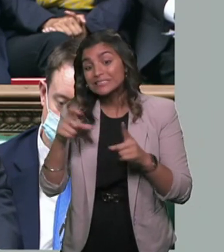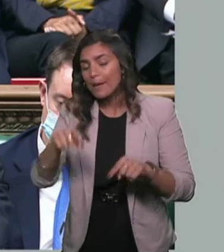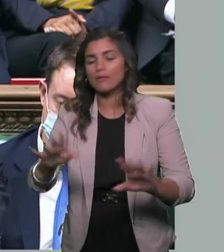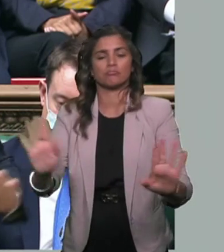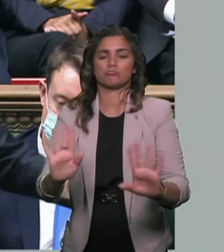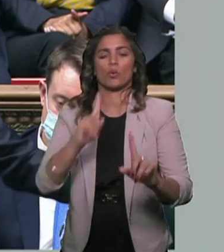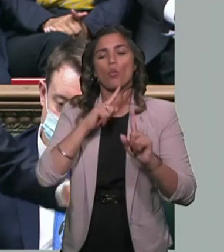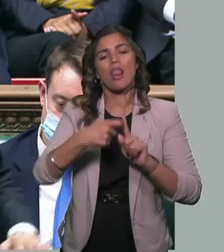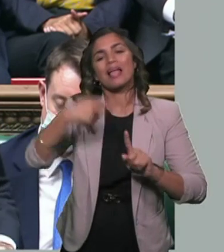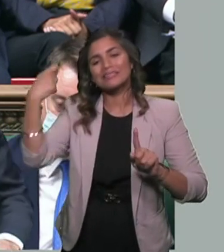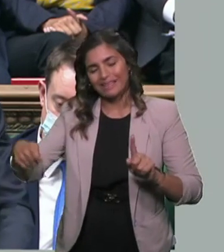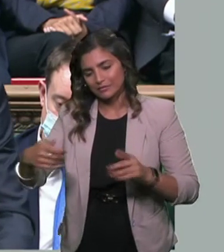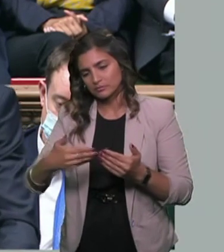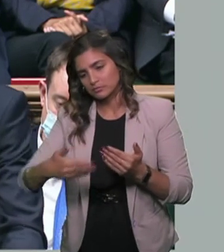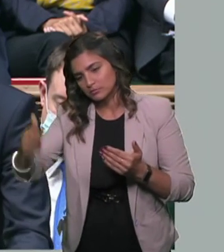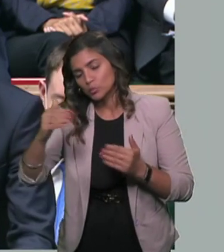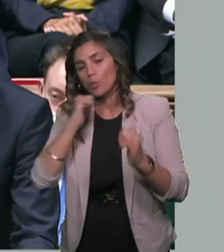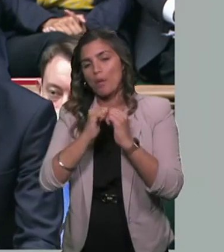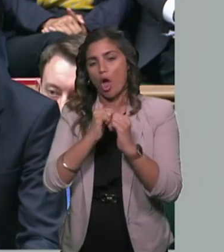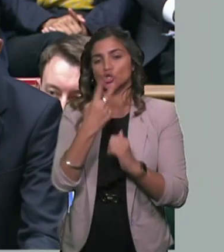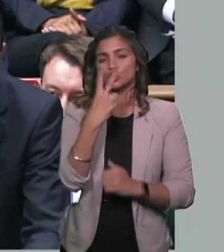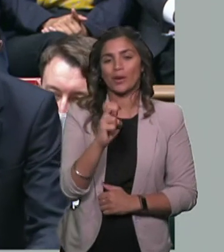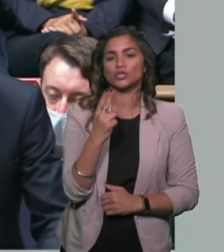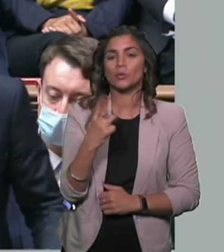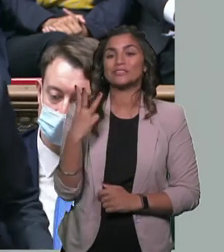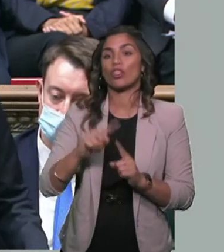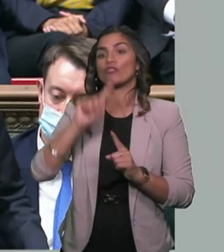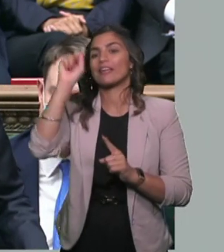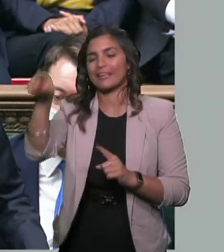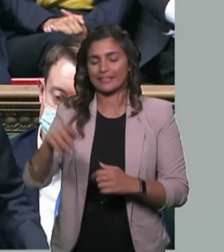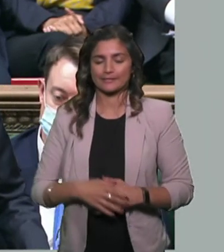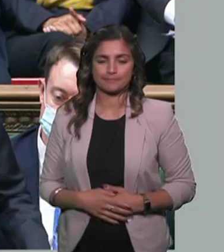It will be extended all the way to March 2023.